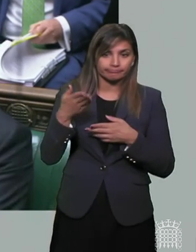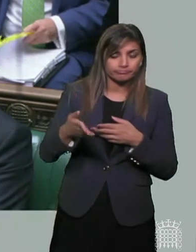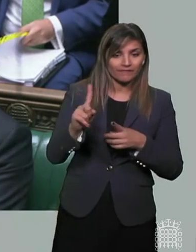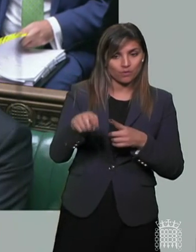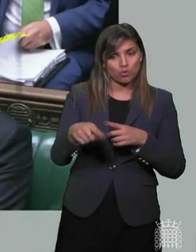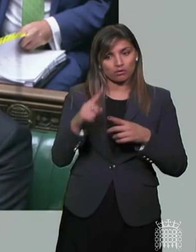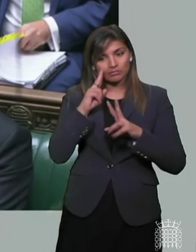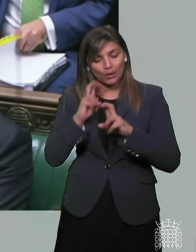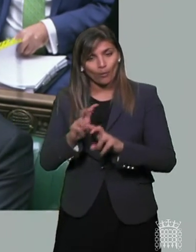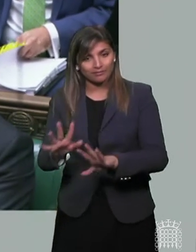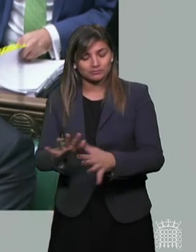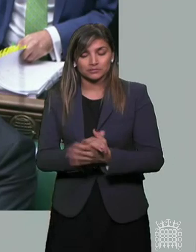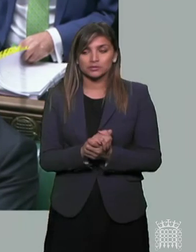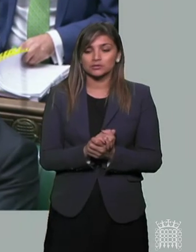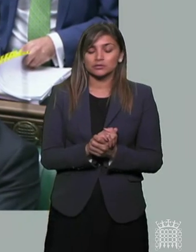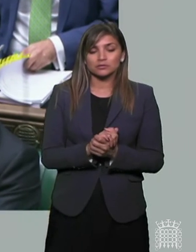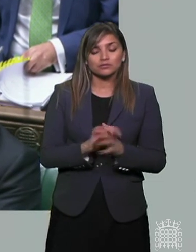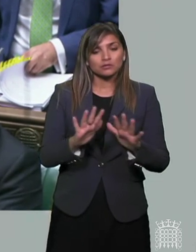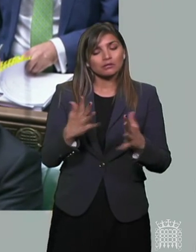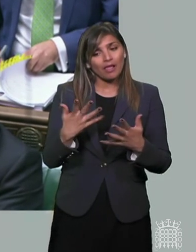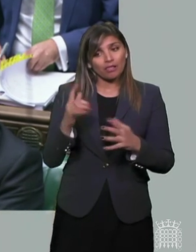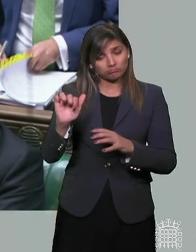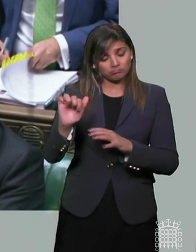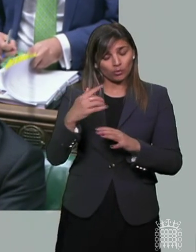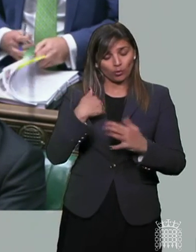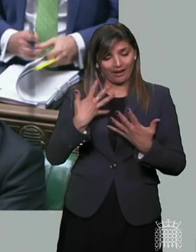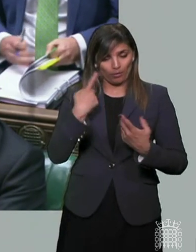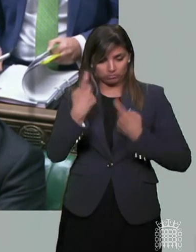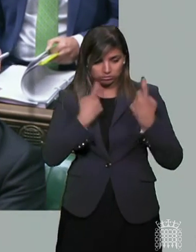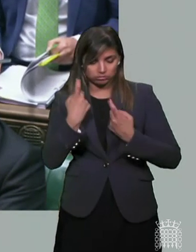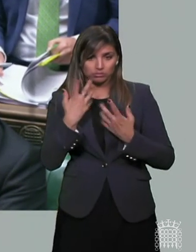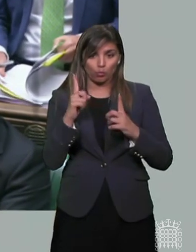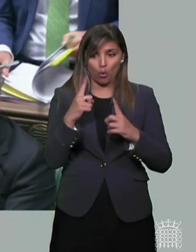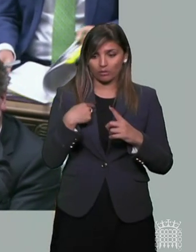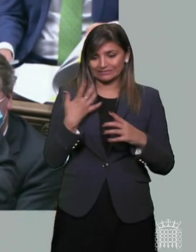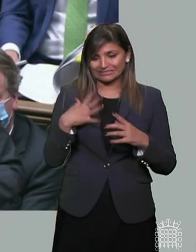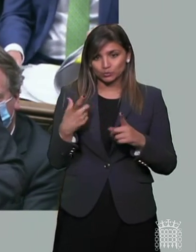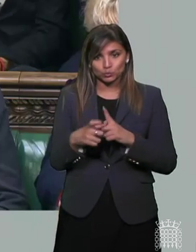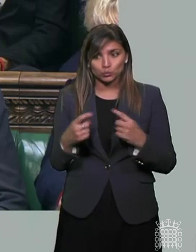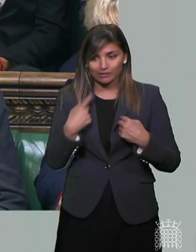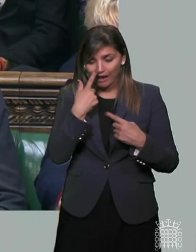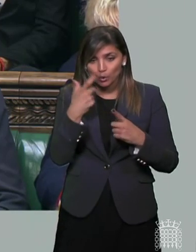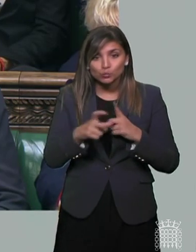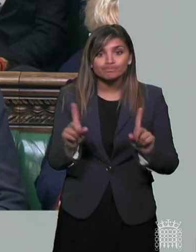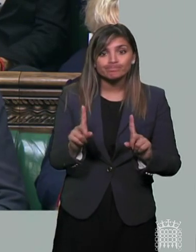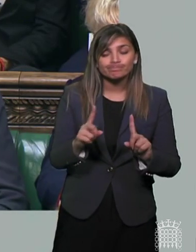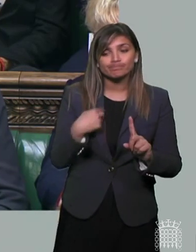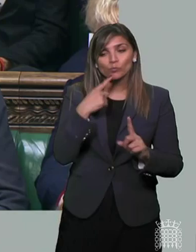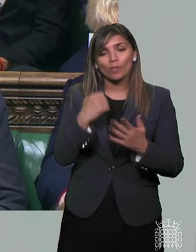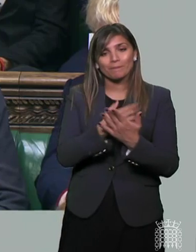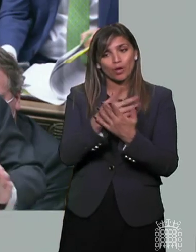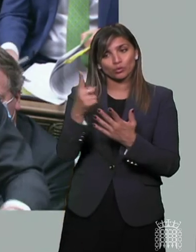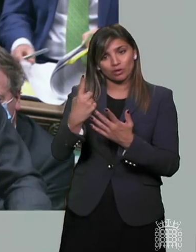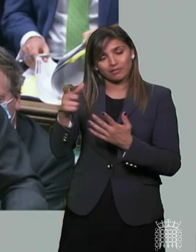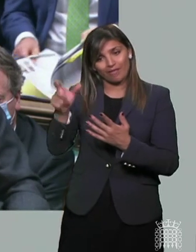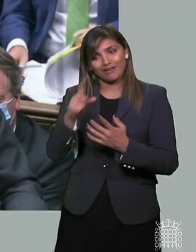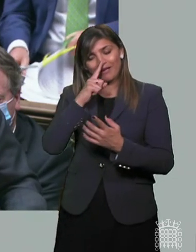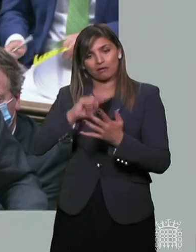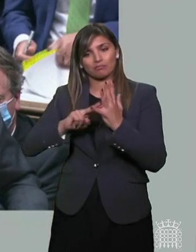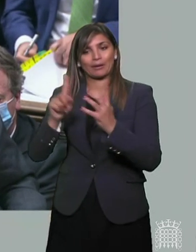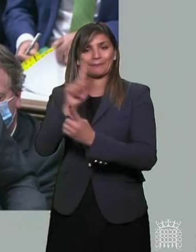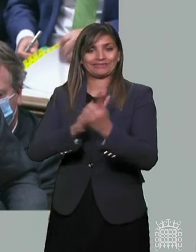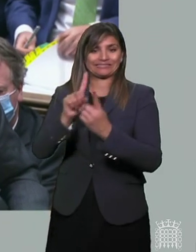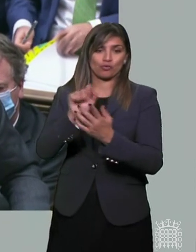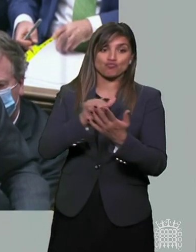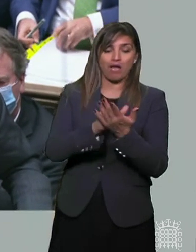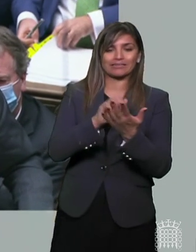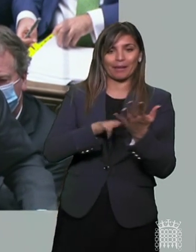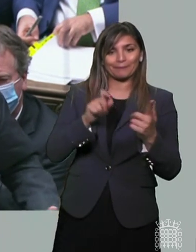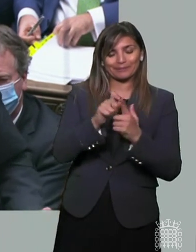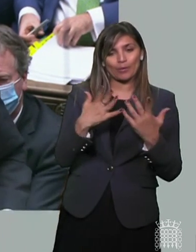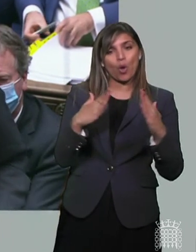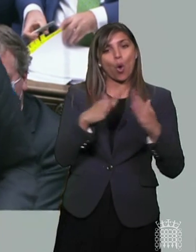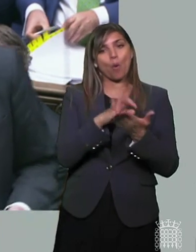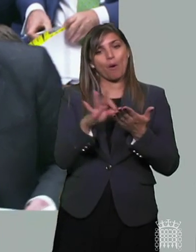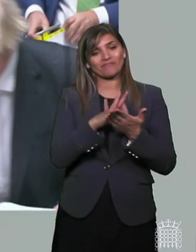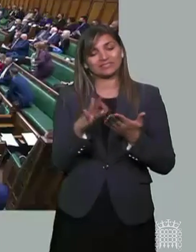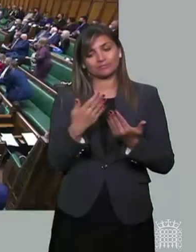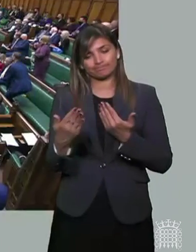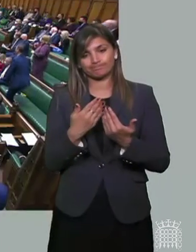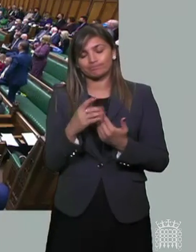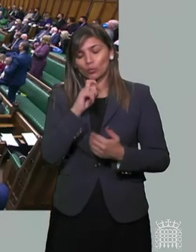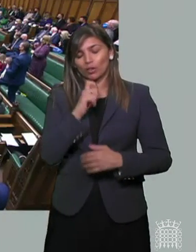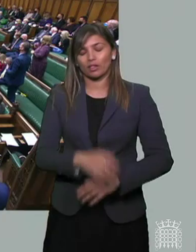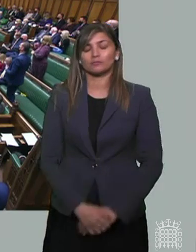We are considering what steps should be taken, and I will ensure she has a meeting with the relevant Home Office Minister as soon as possible.